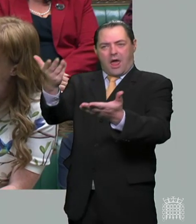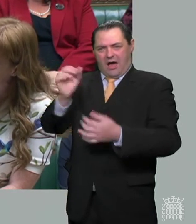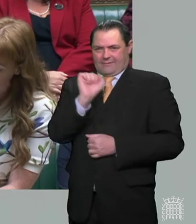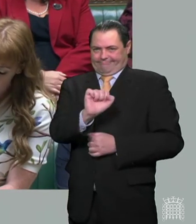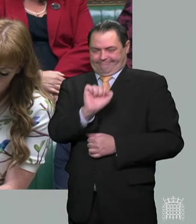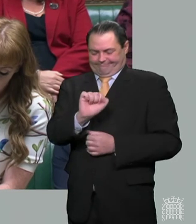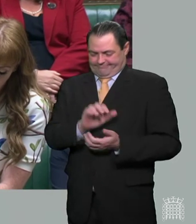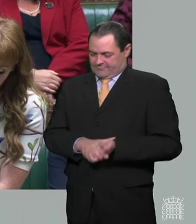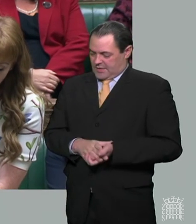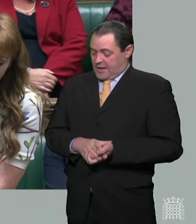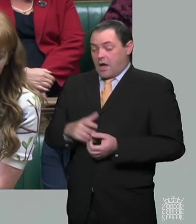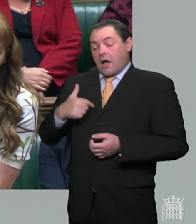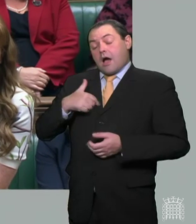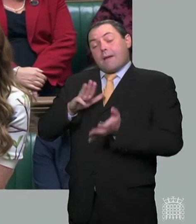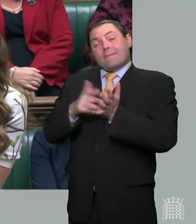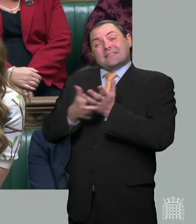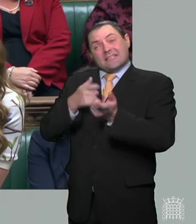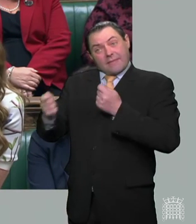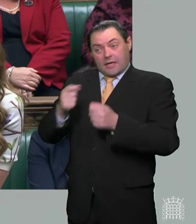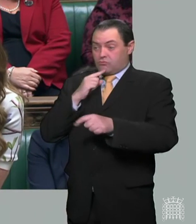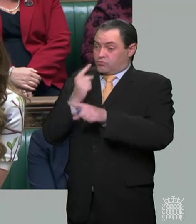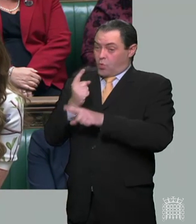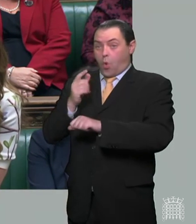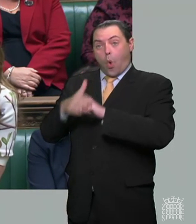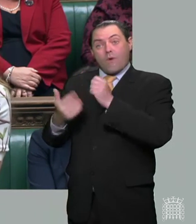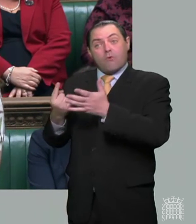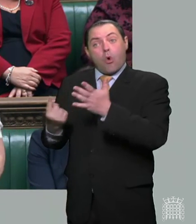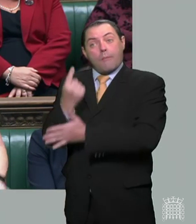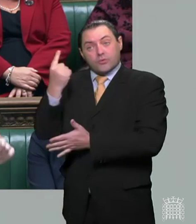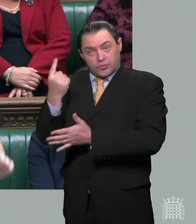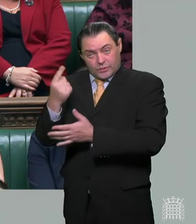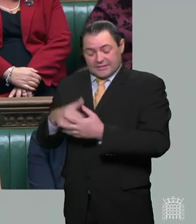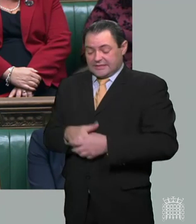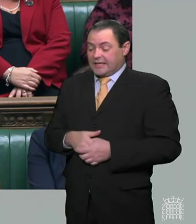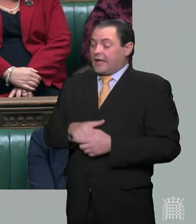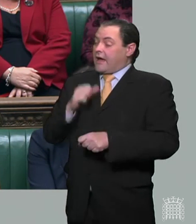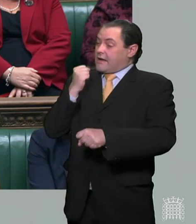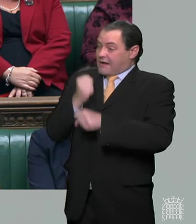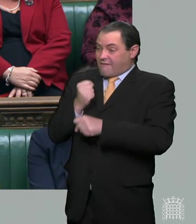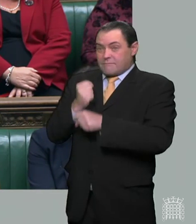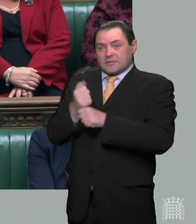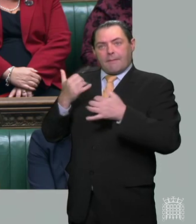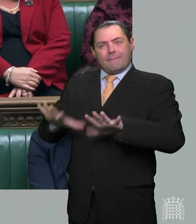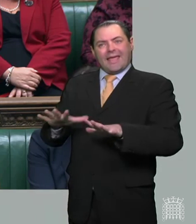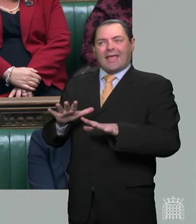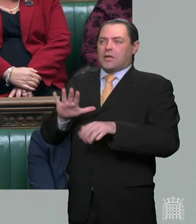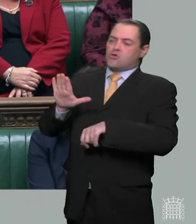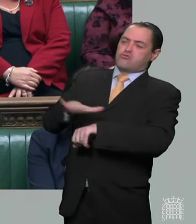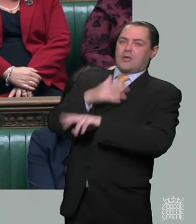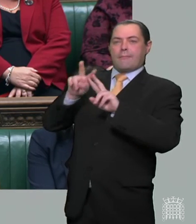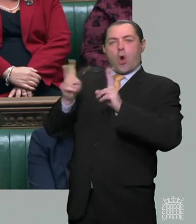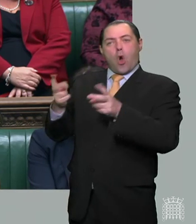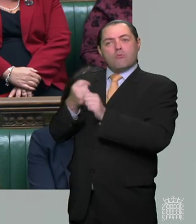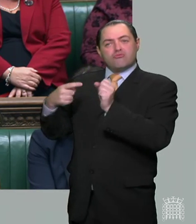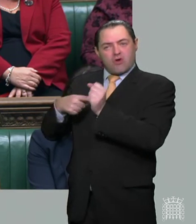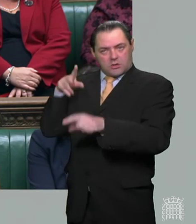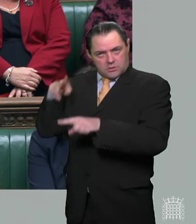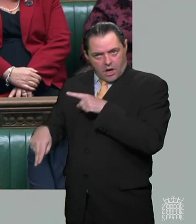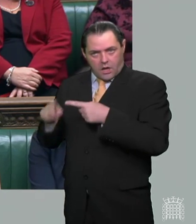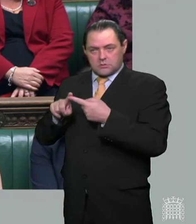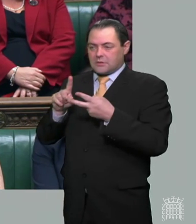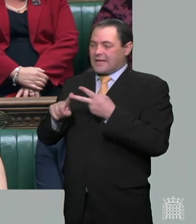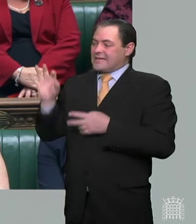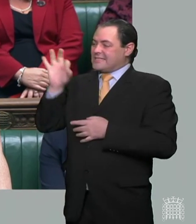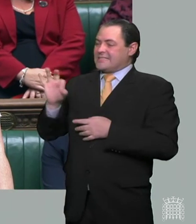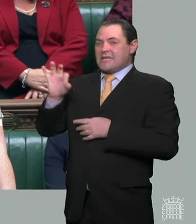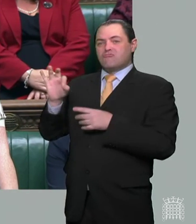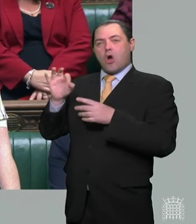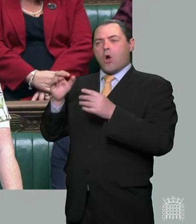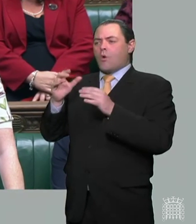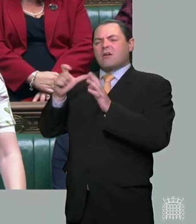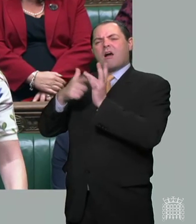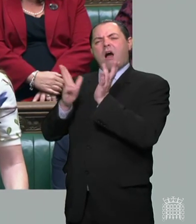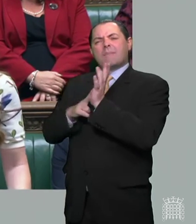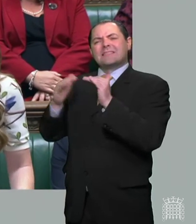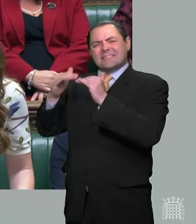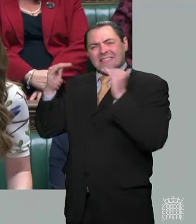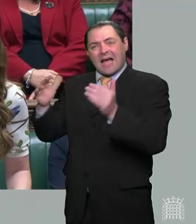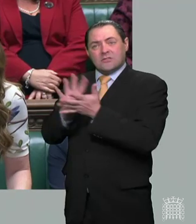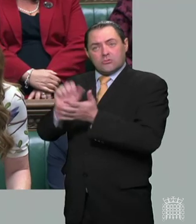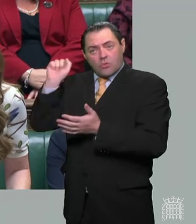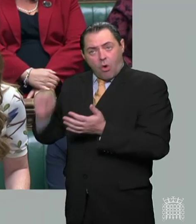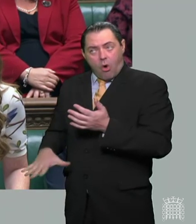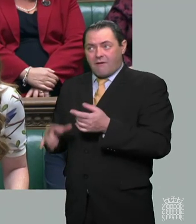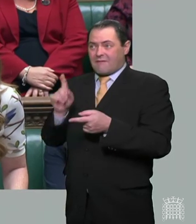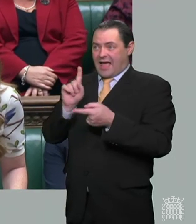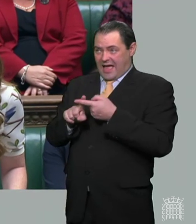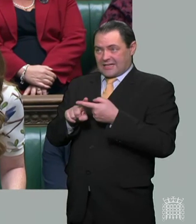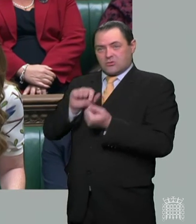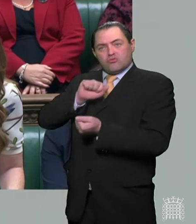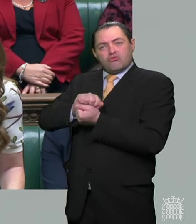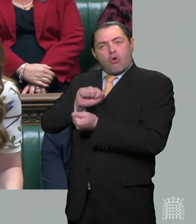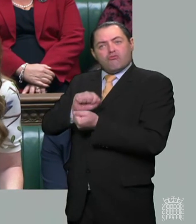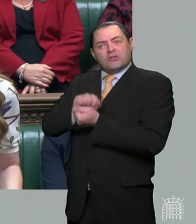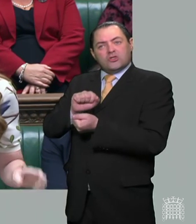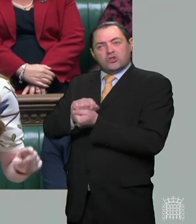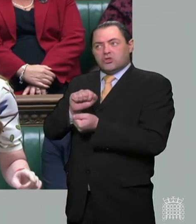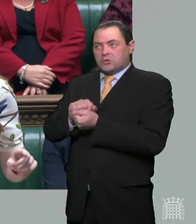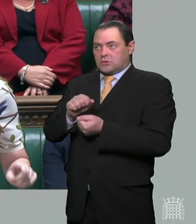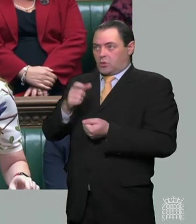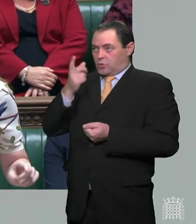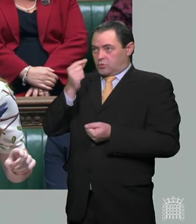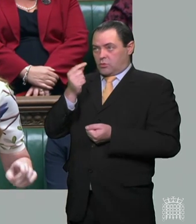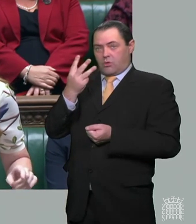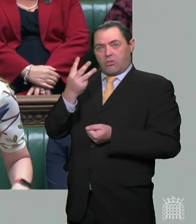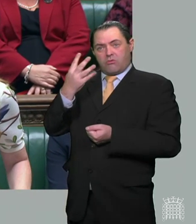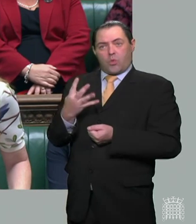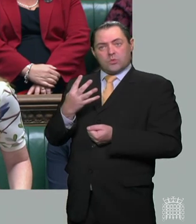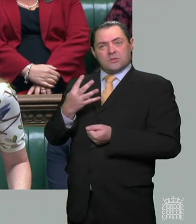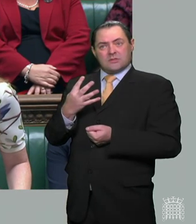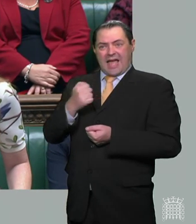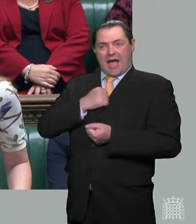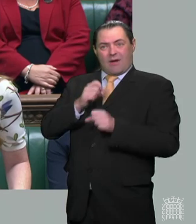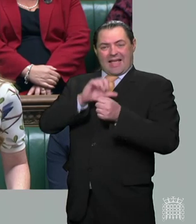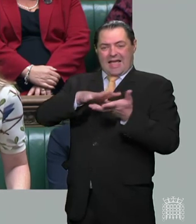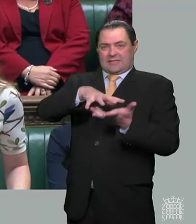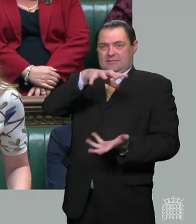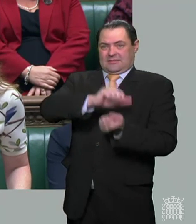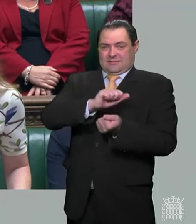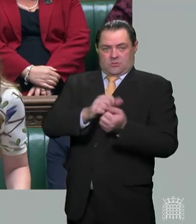You know what, Mr Speaker? The Deputy Prime Minister talks about opportunities, but the Government have axed the green homes grant, scrapped the zero-carbon homes standard and lost the storage facility that held three quarters of our gas.